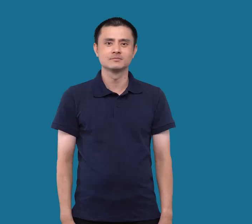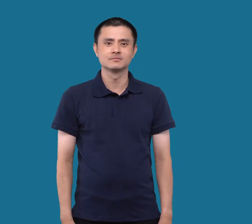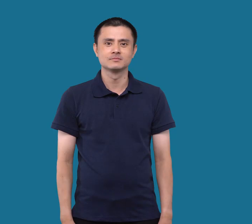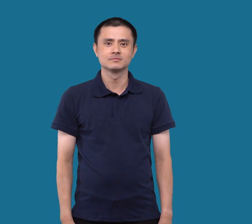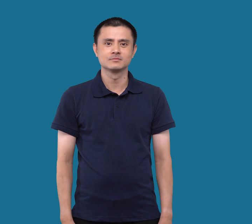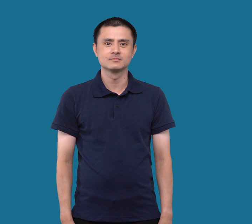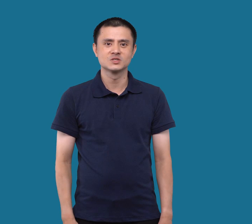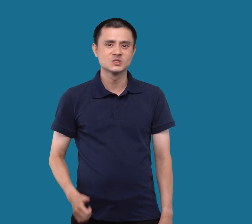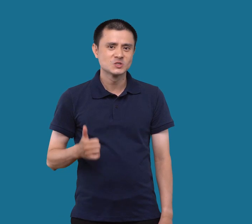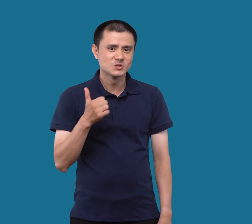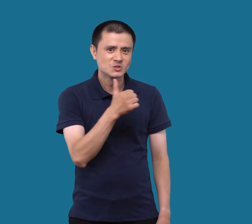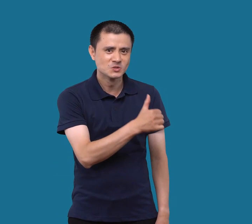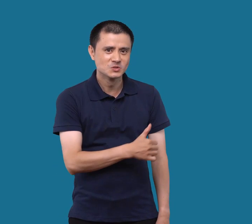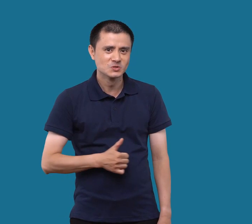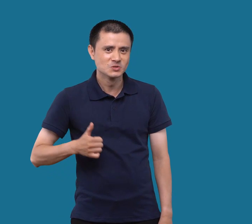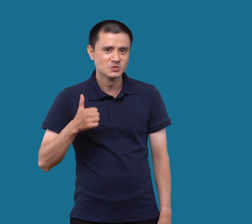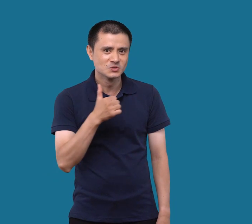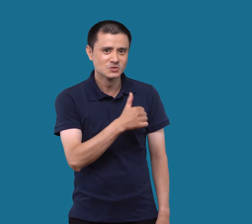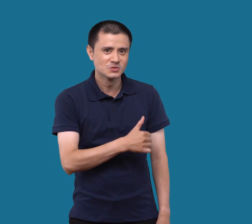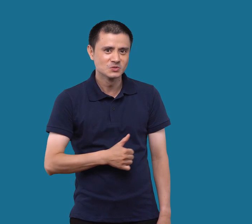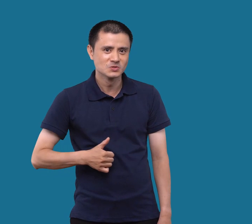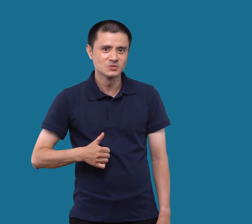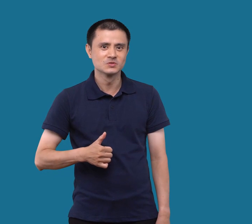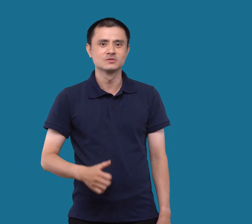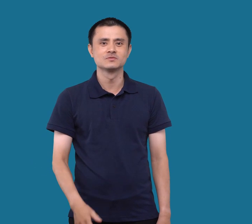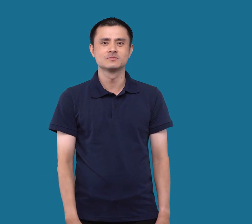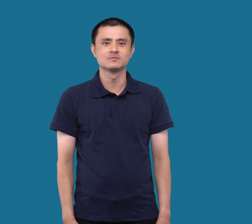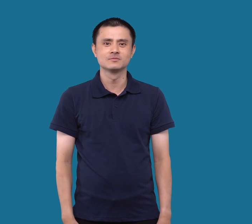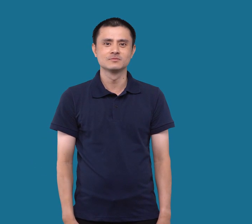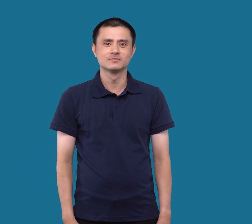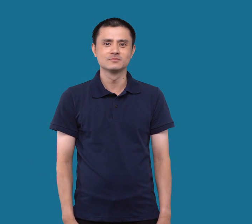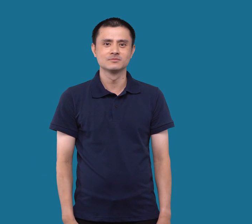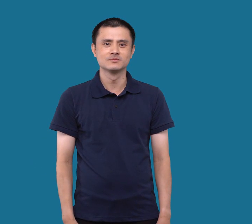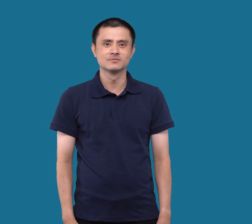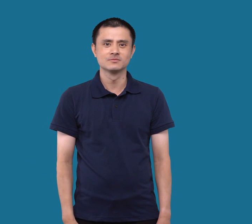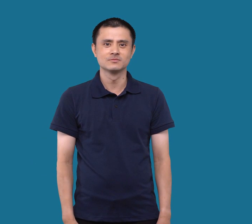ăn diện